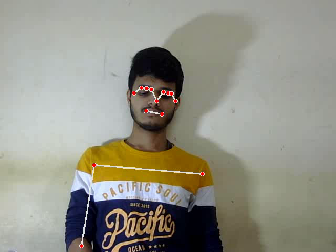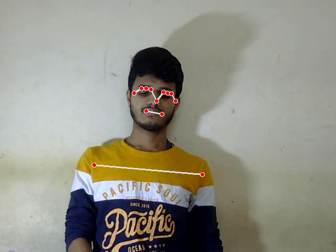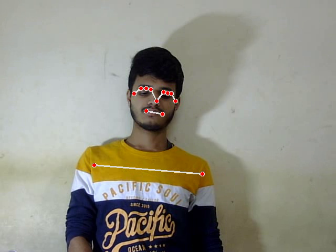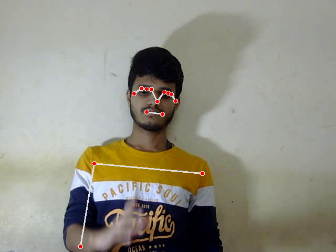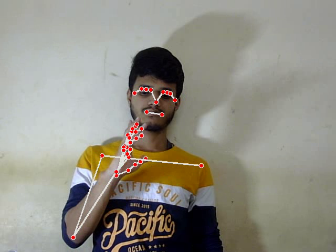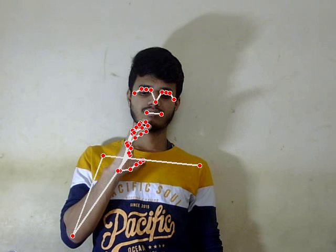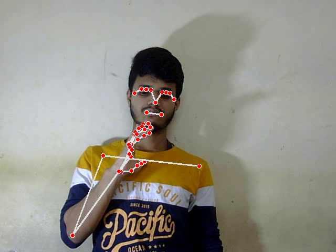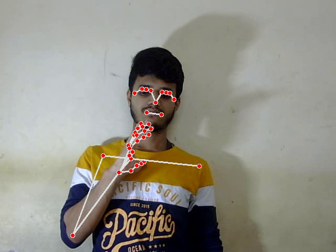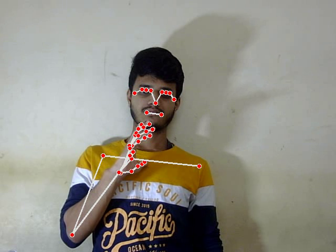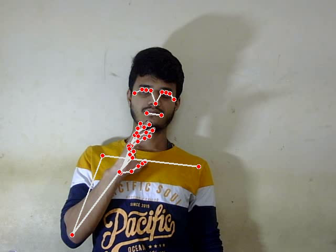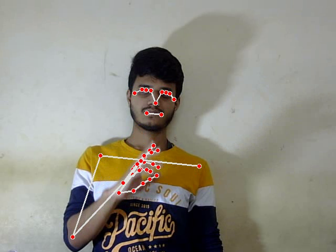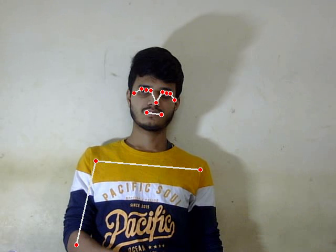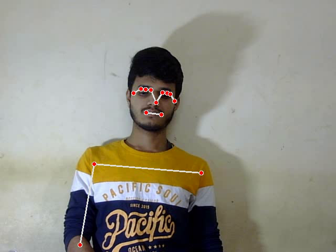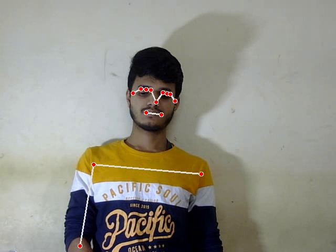fine